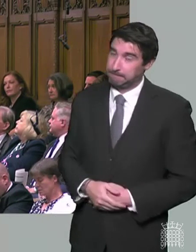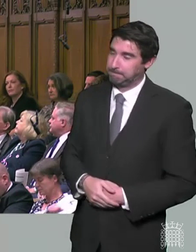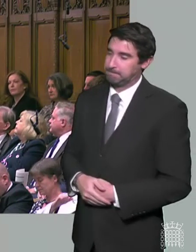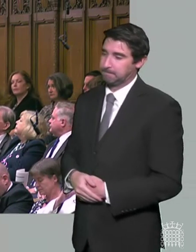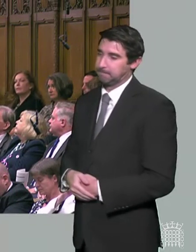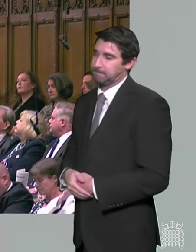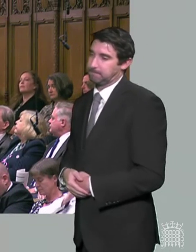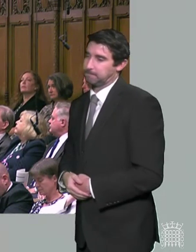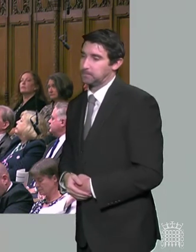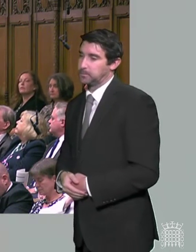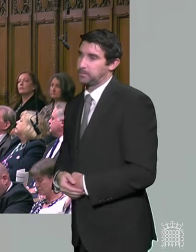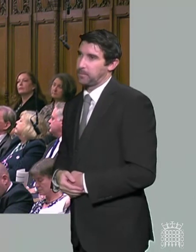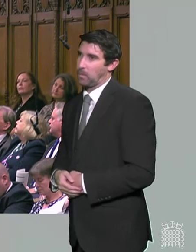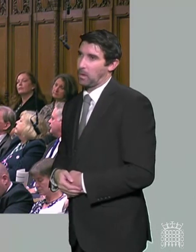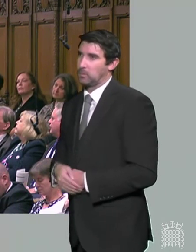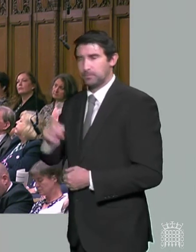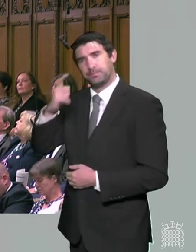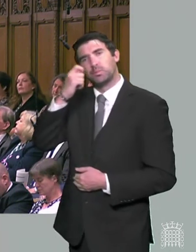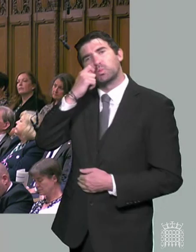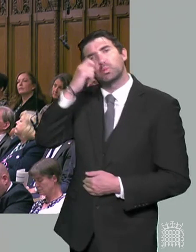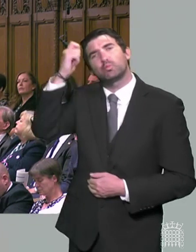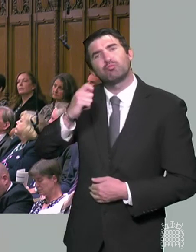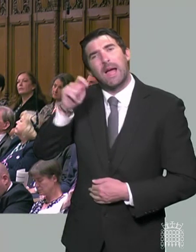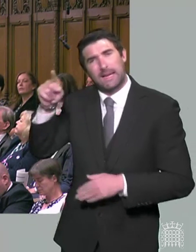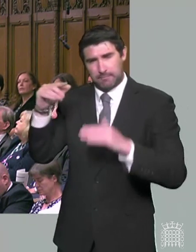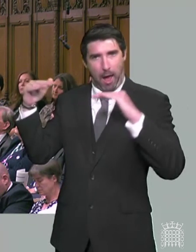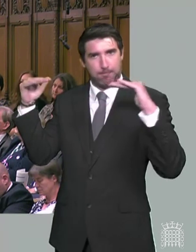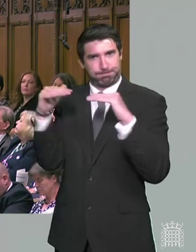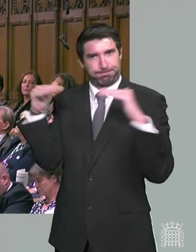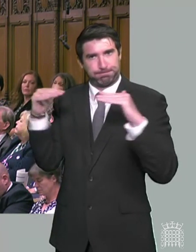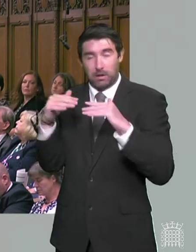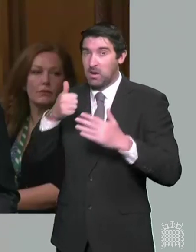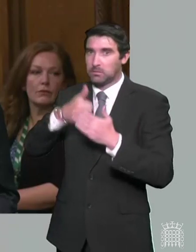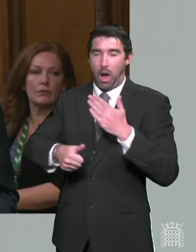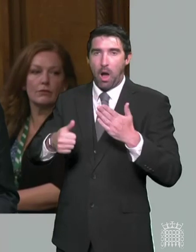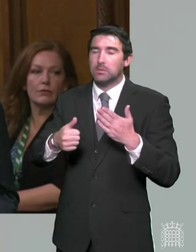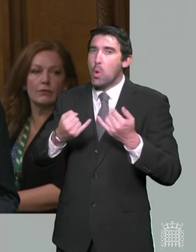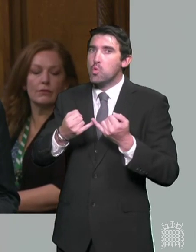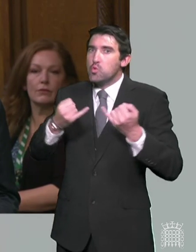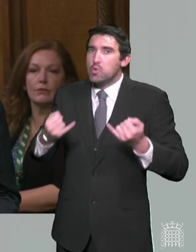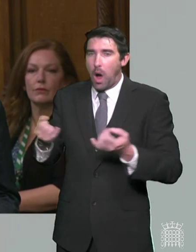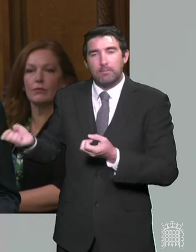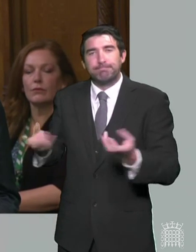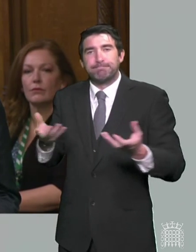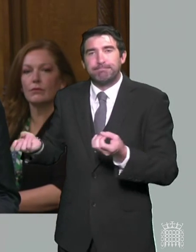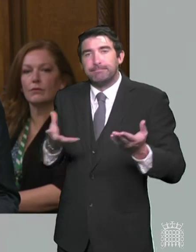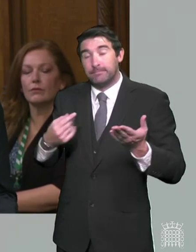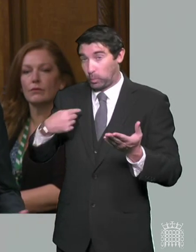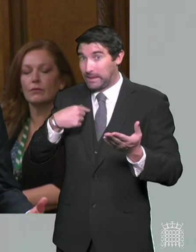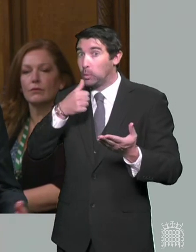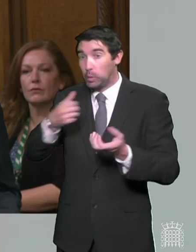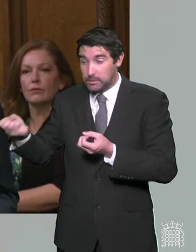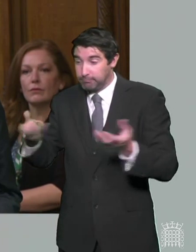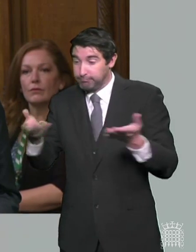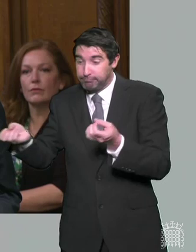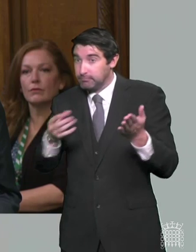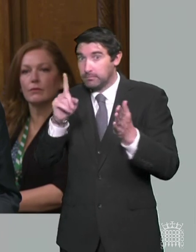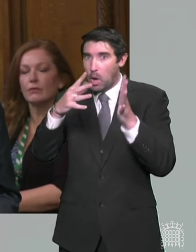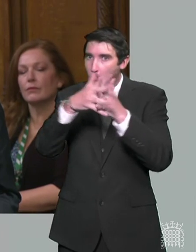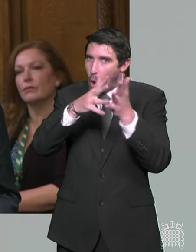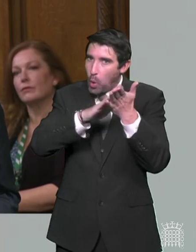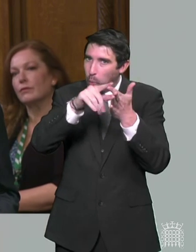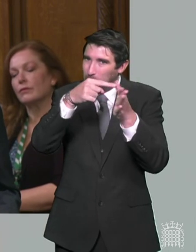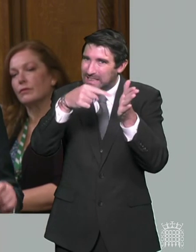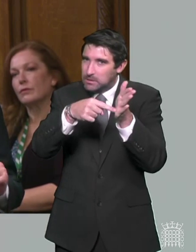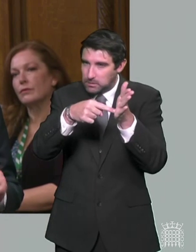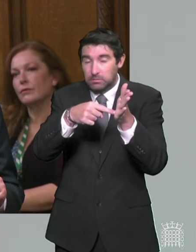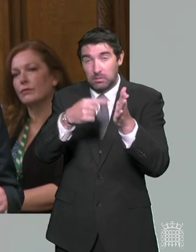The conflict in Ukraine and the consequent disruption of the supply chain in wheat have highlighted the need for the United Kingdom to become more self-sufficient in food.